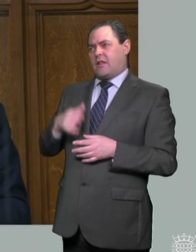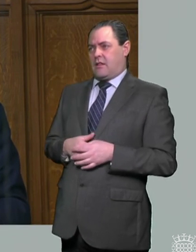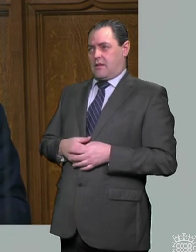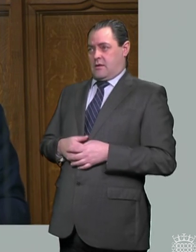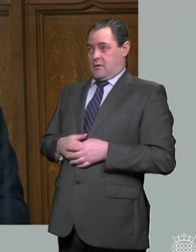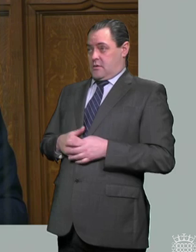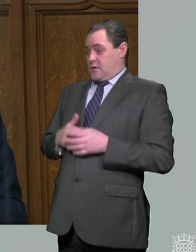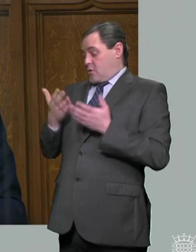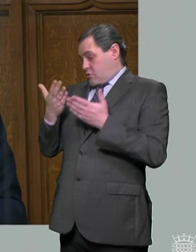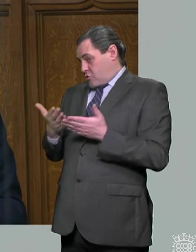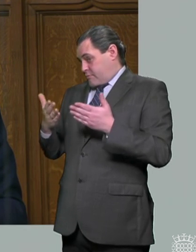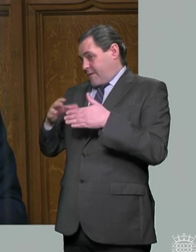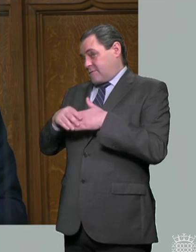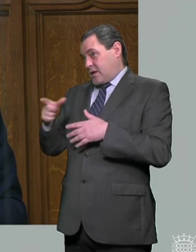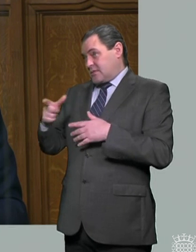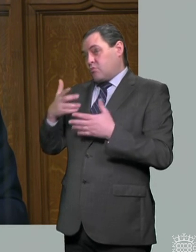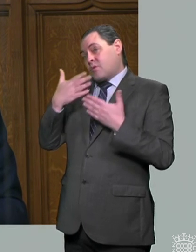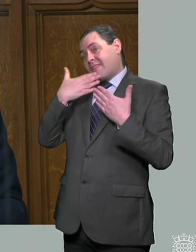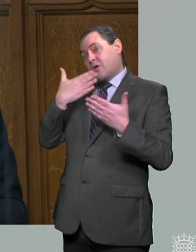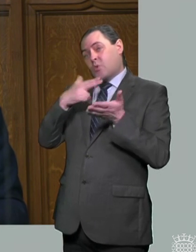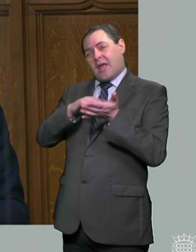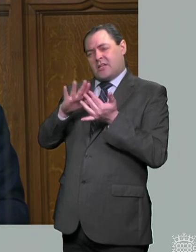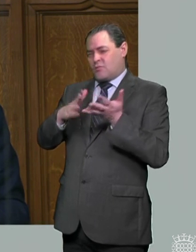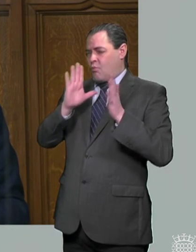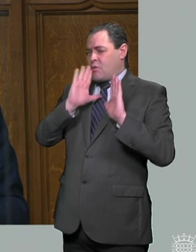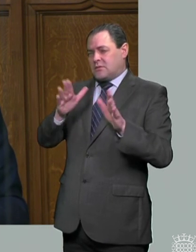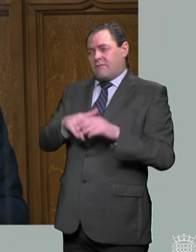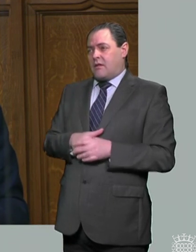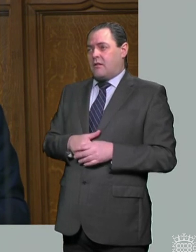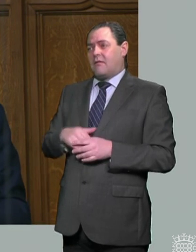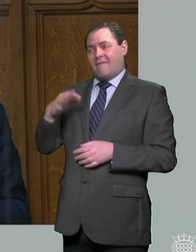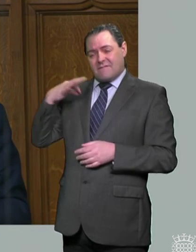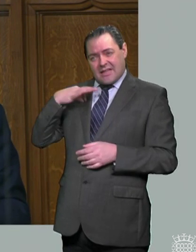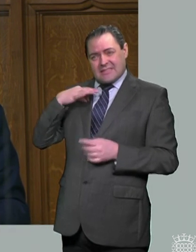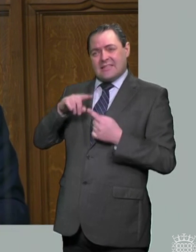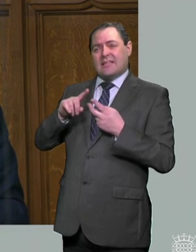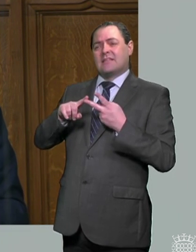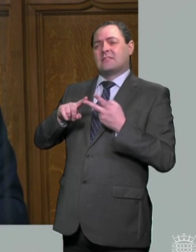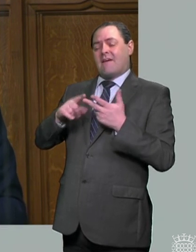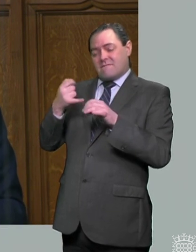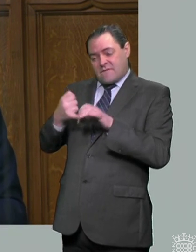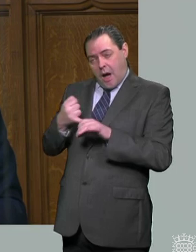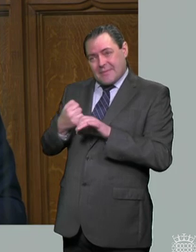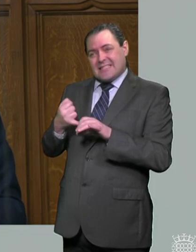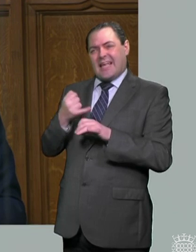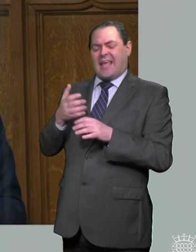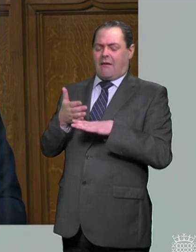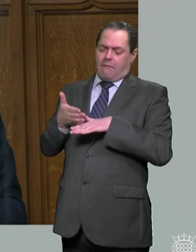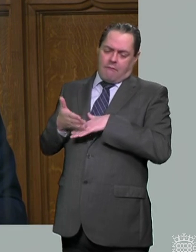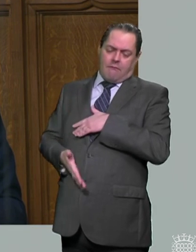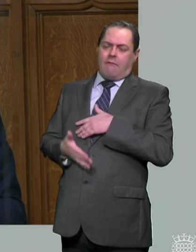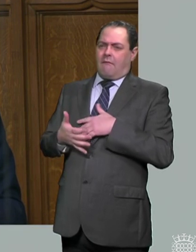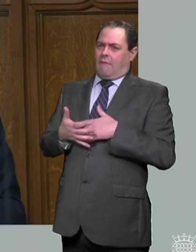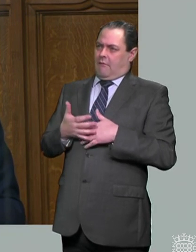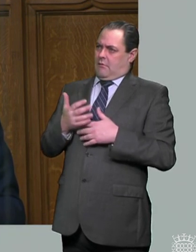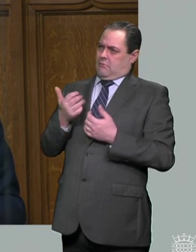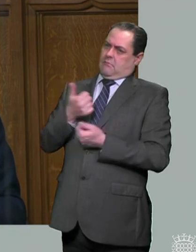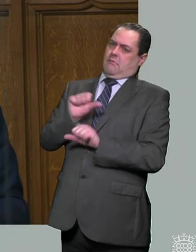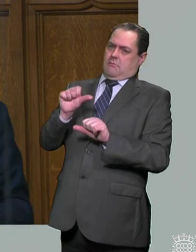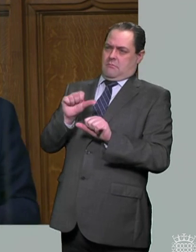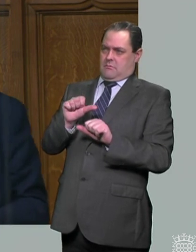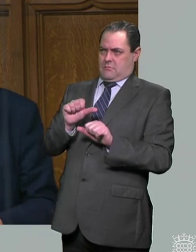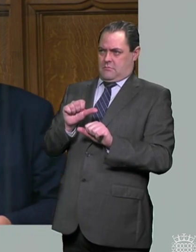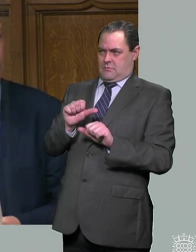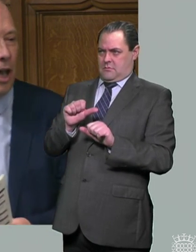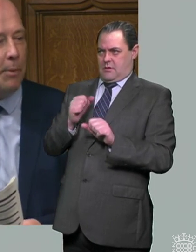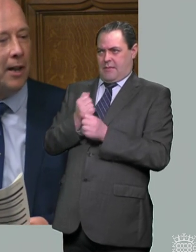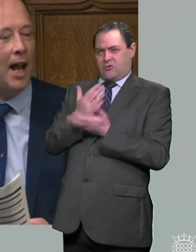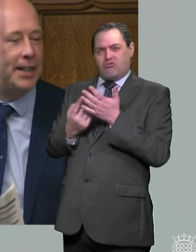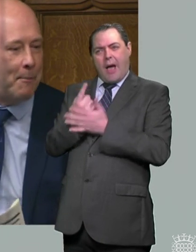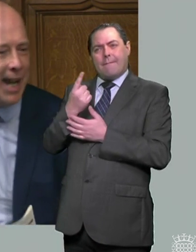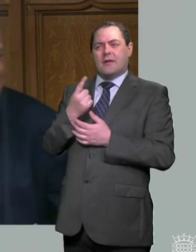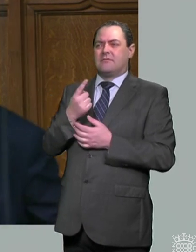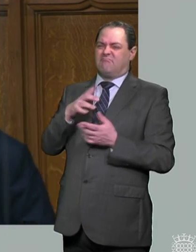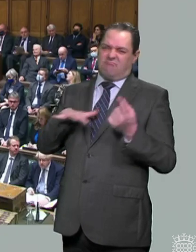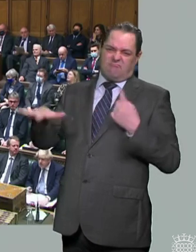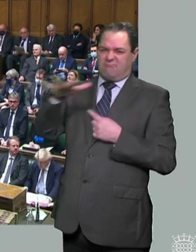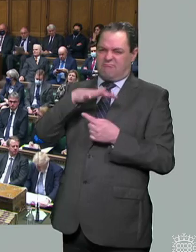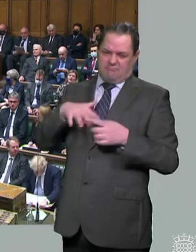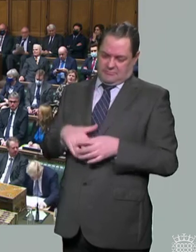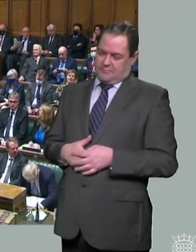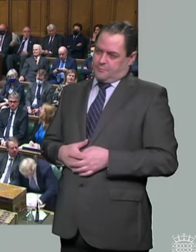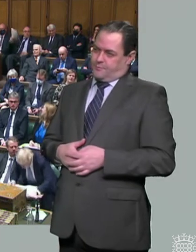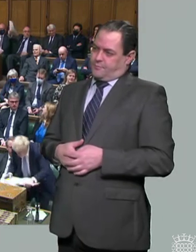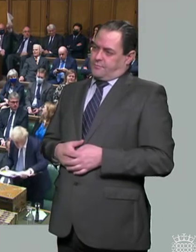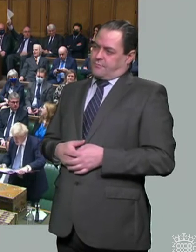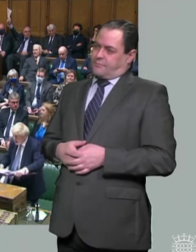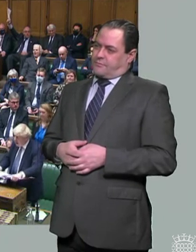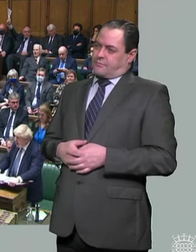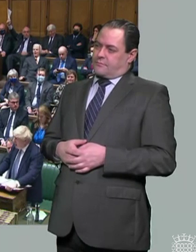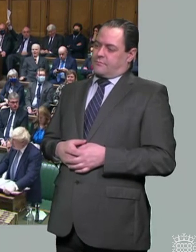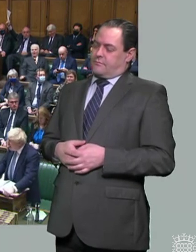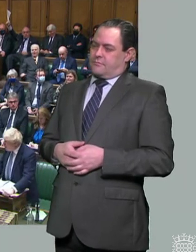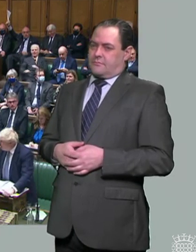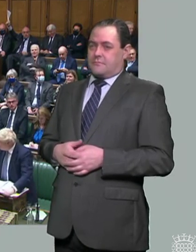Will he join me in thanking the wonderful NHS workers, volunteers and pharmacists who have worked so hard to help to make that possible in Dewsbury, Mirfield, Kirkburton and Denby Dale?